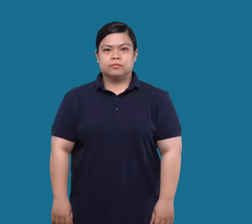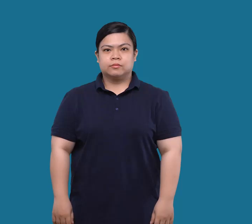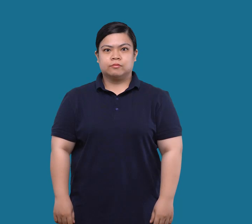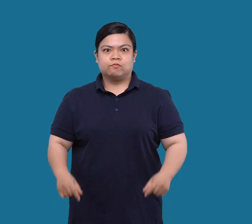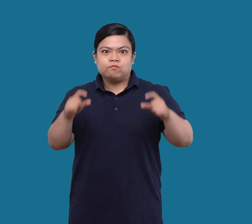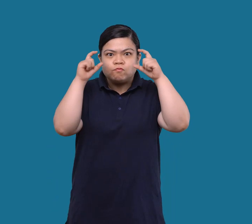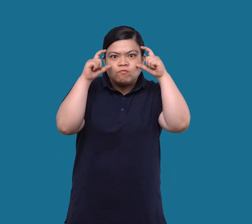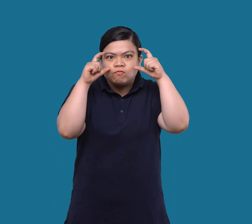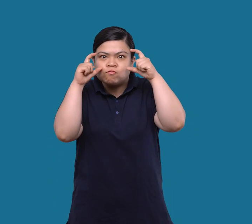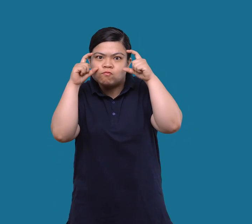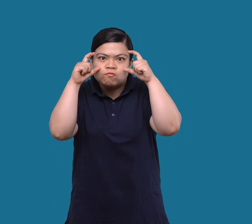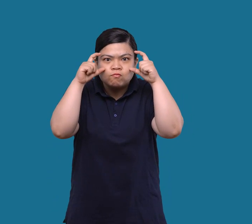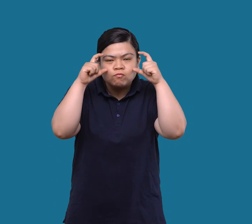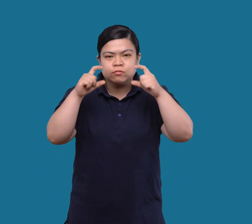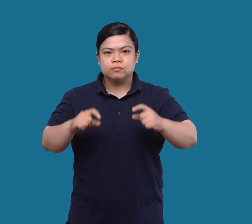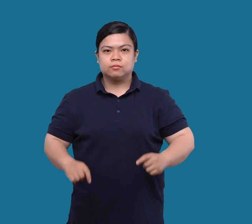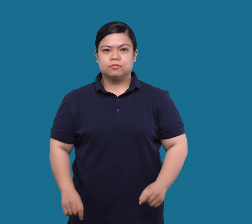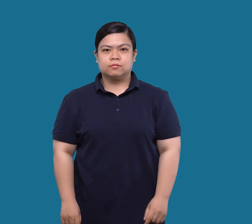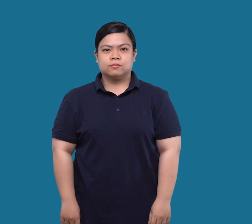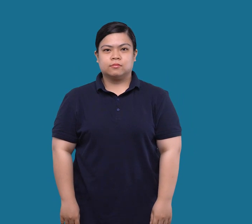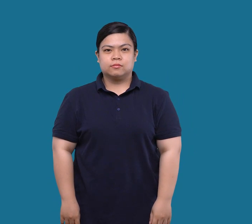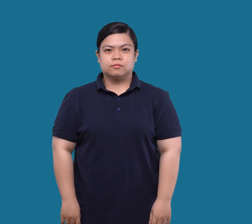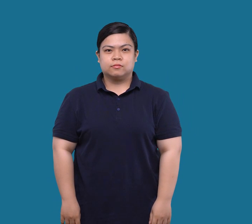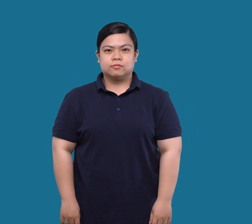tỉnh táo